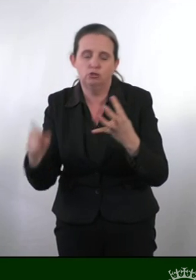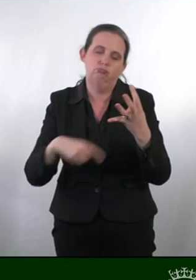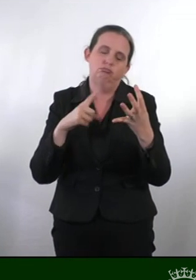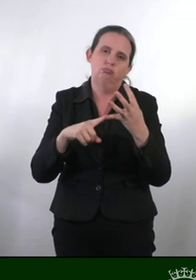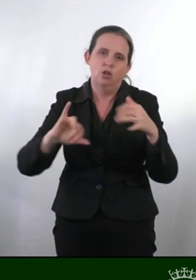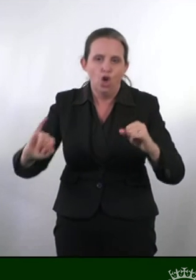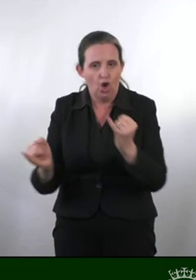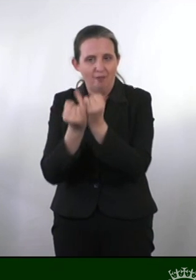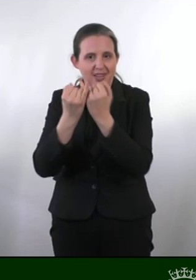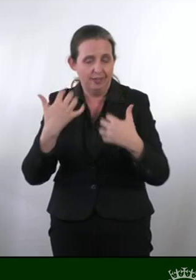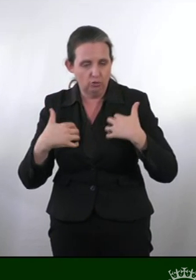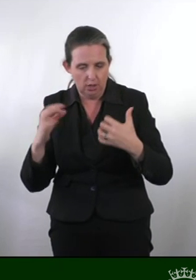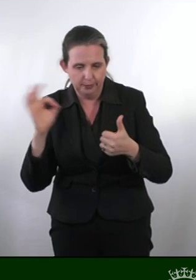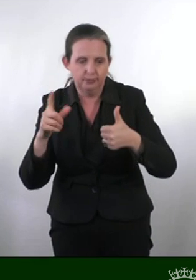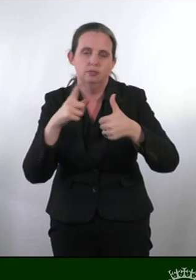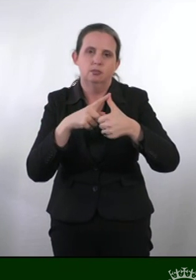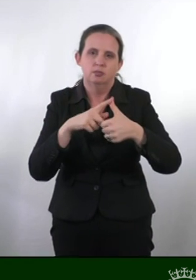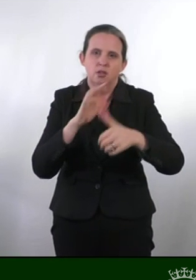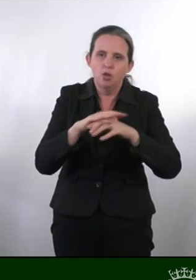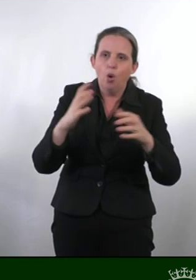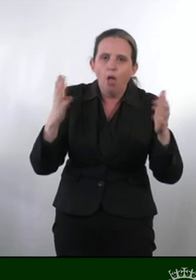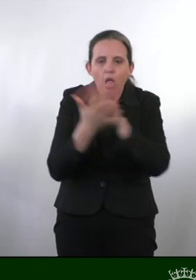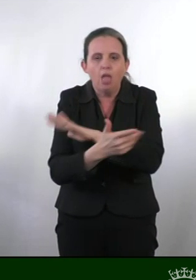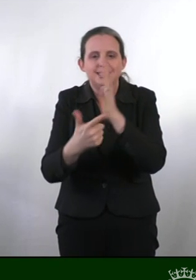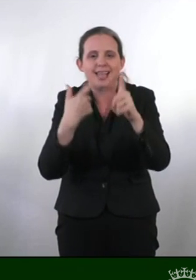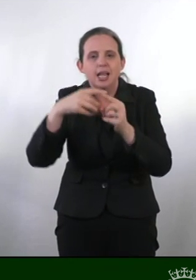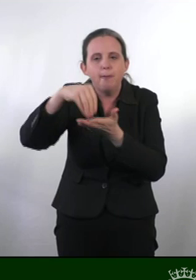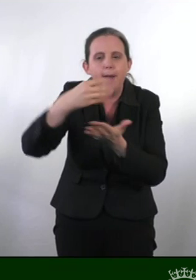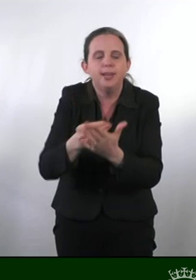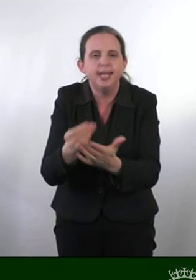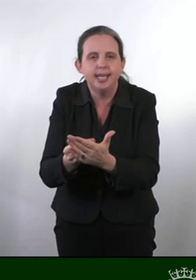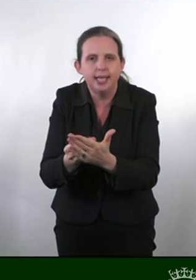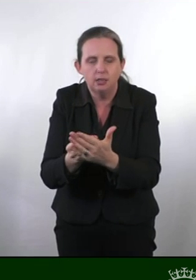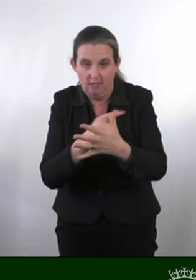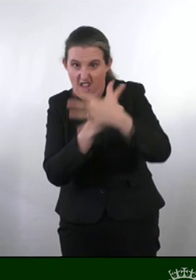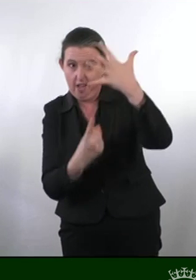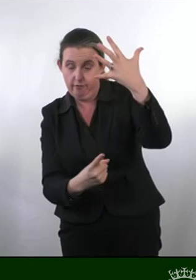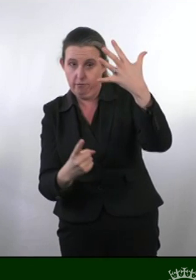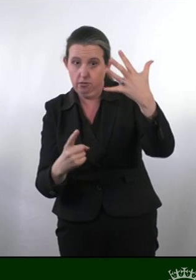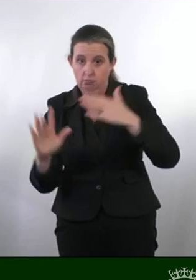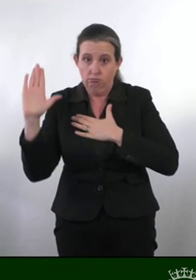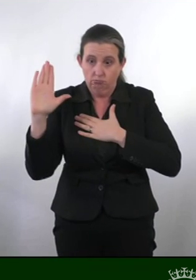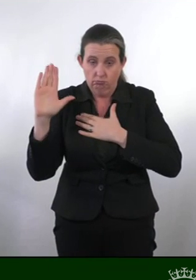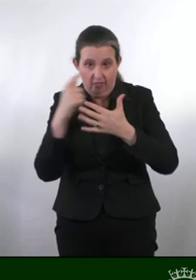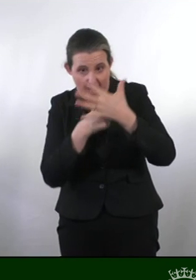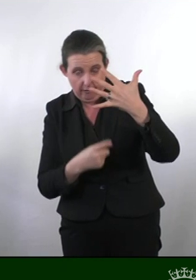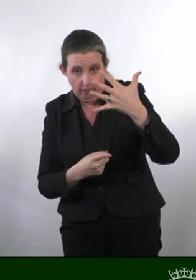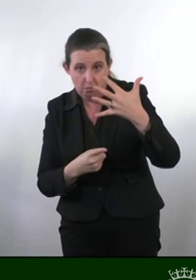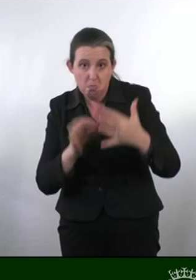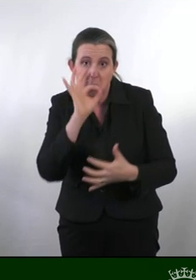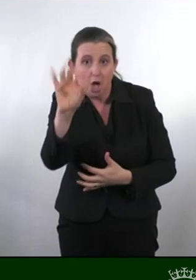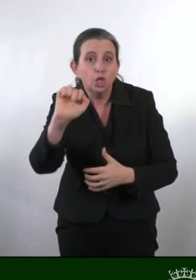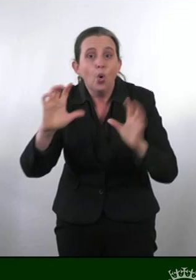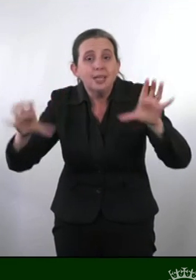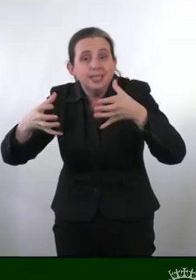That is five promises in two sentences. How many of those promises does the Prime Minister think his Ministers have kept?